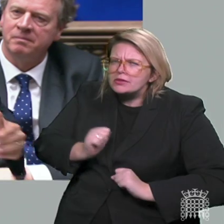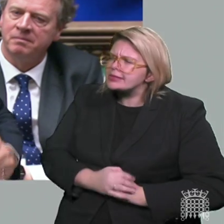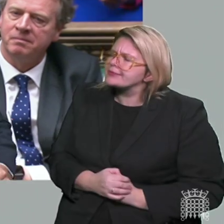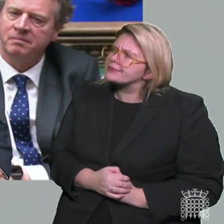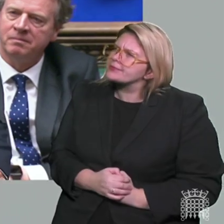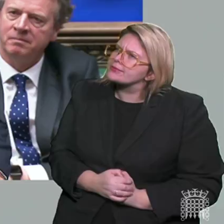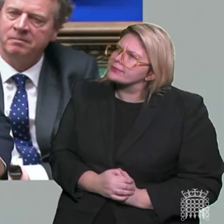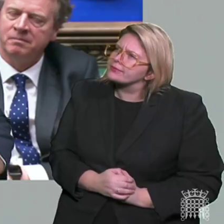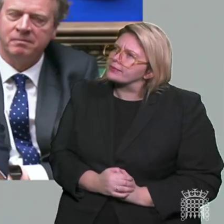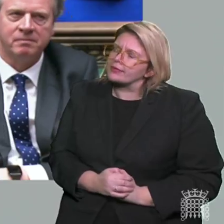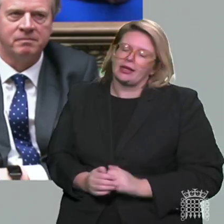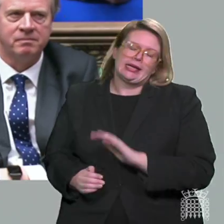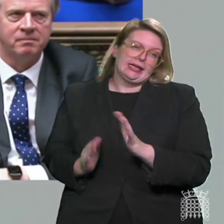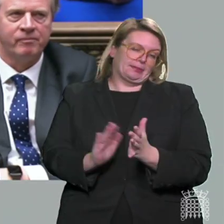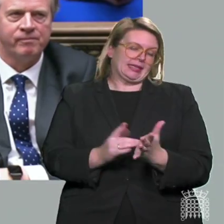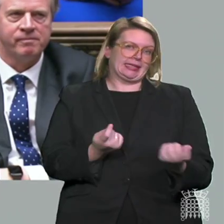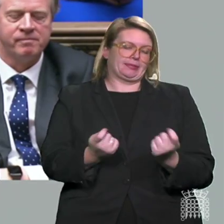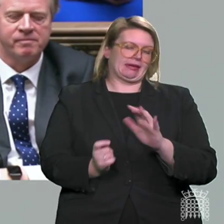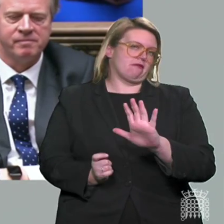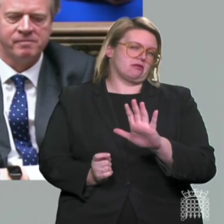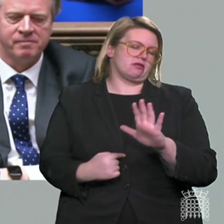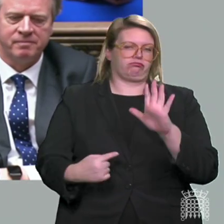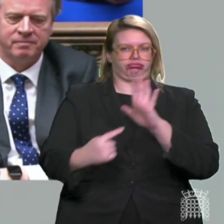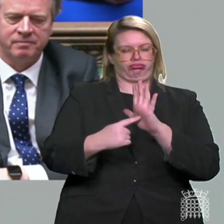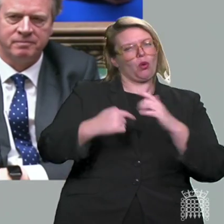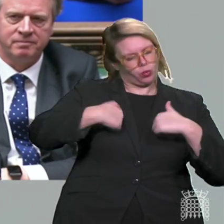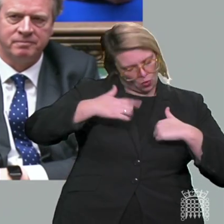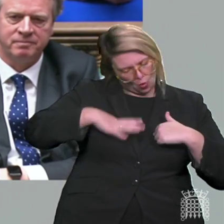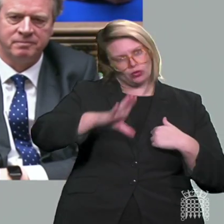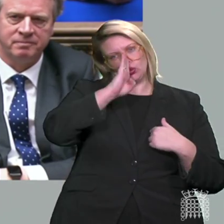We have always been clear that we want to have constructive dialogue with the unions.